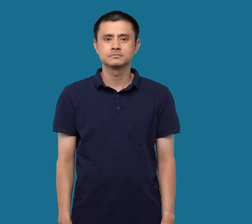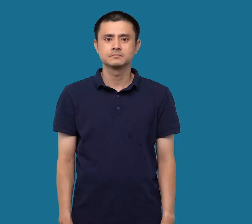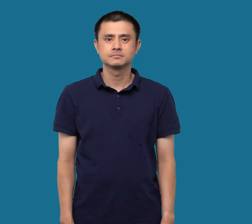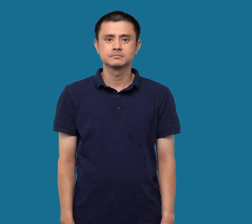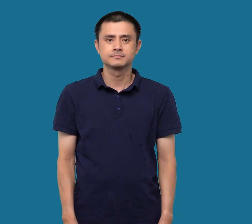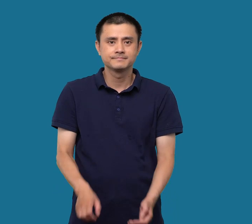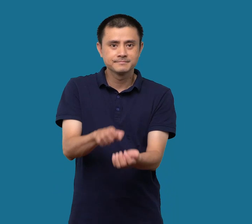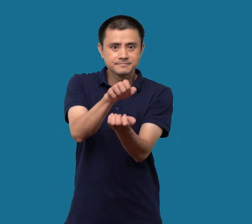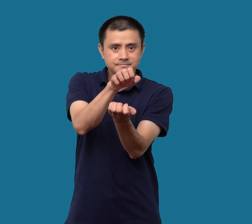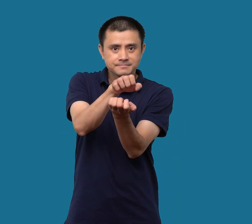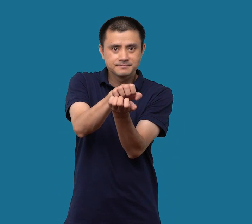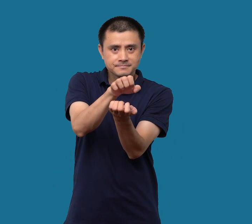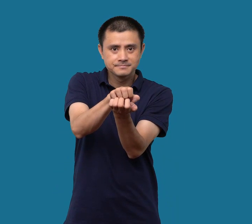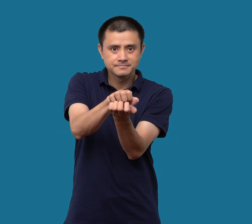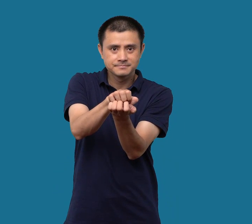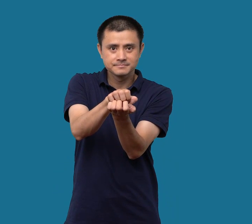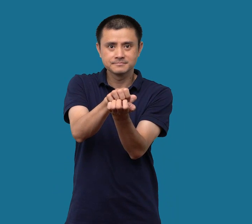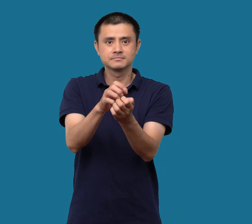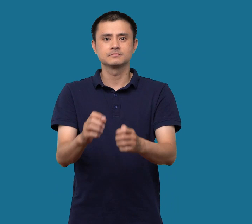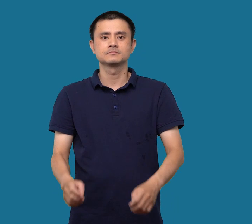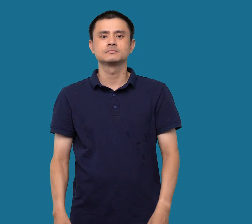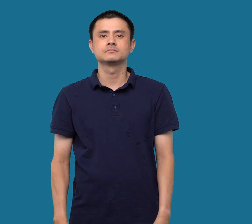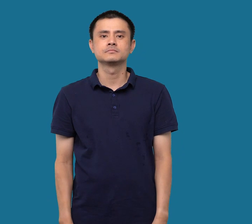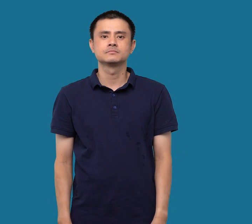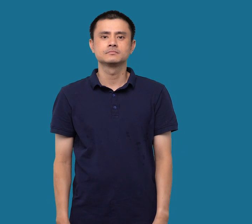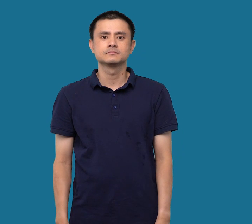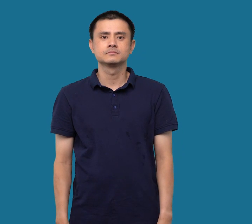hàm răng